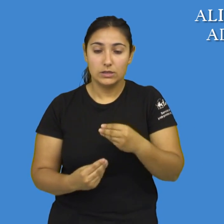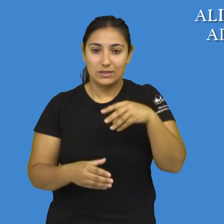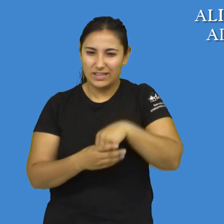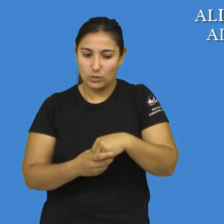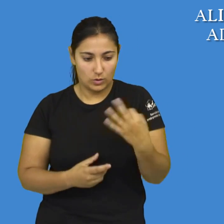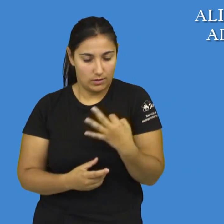dentro